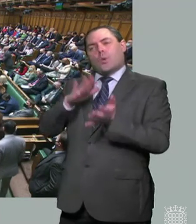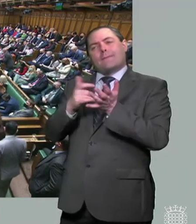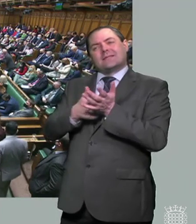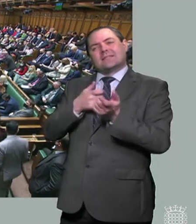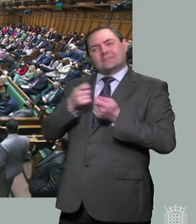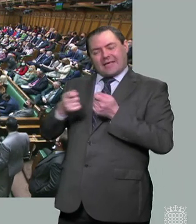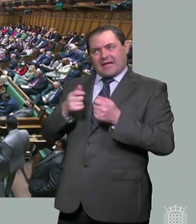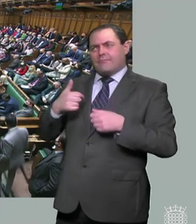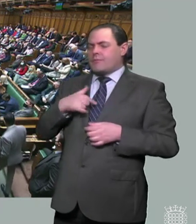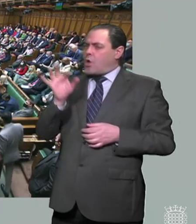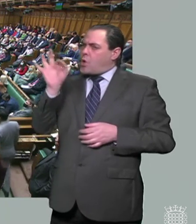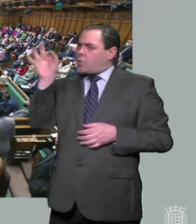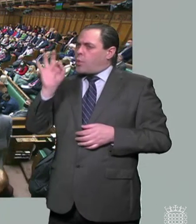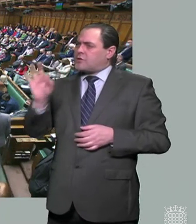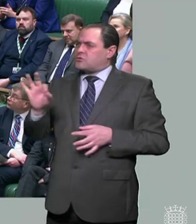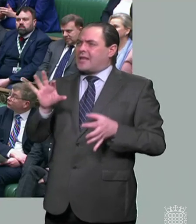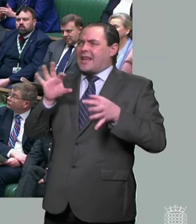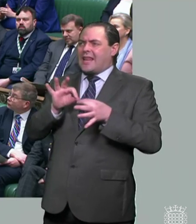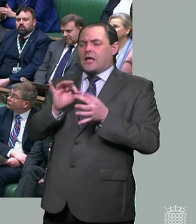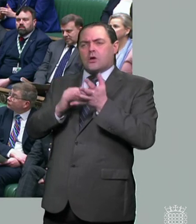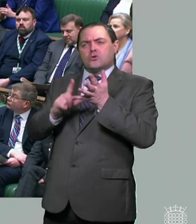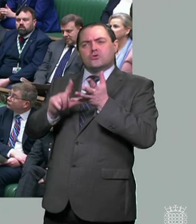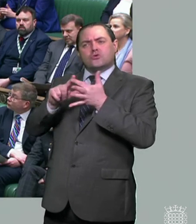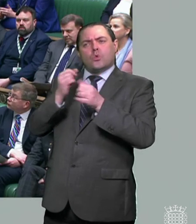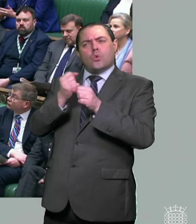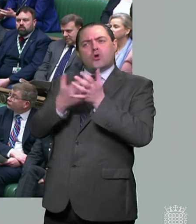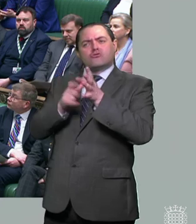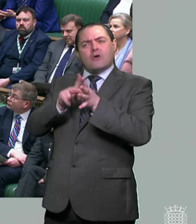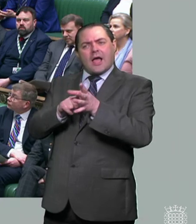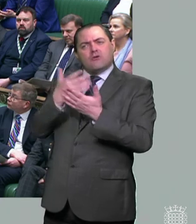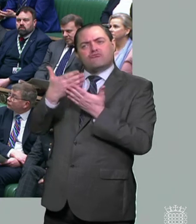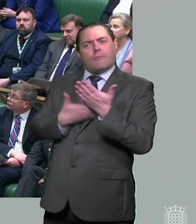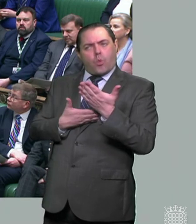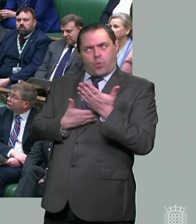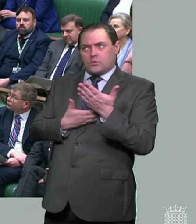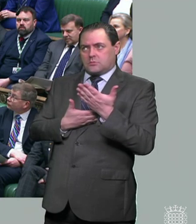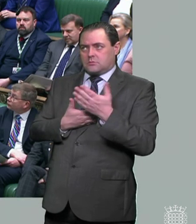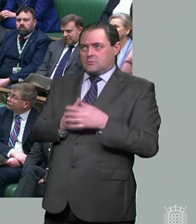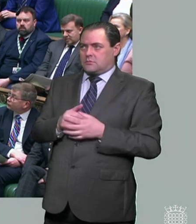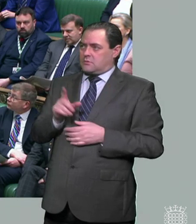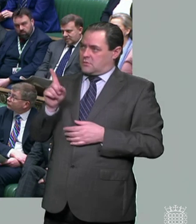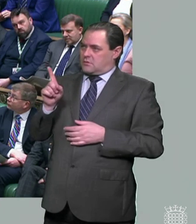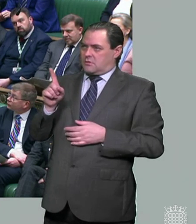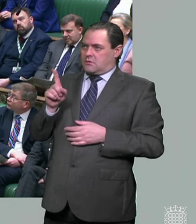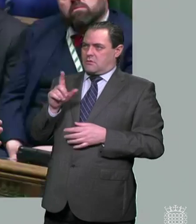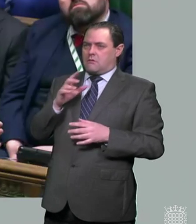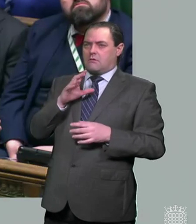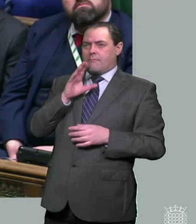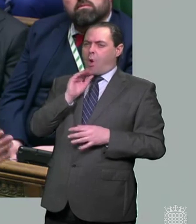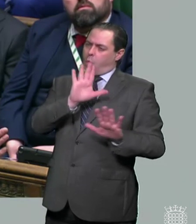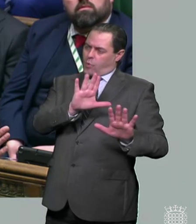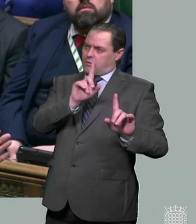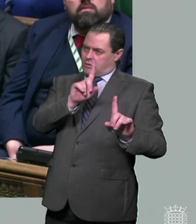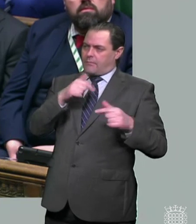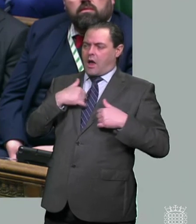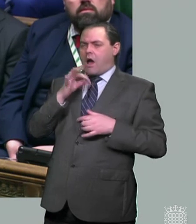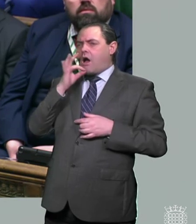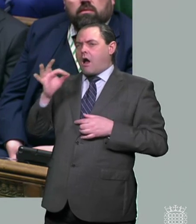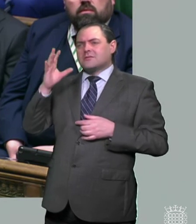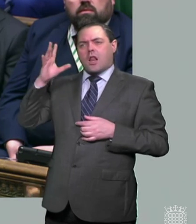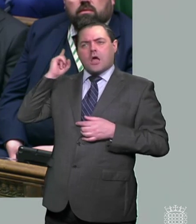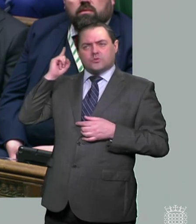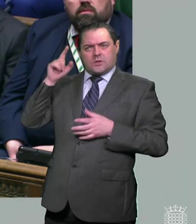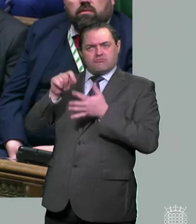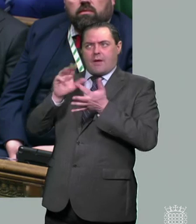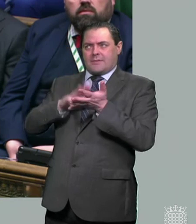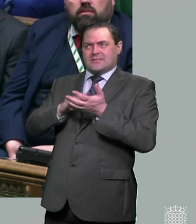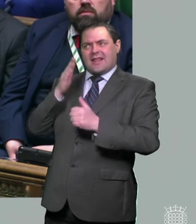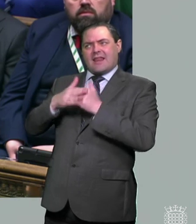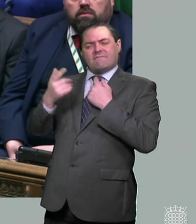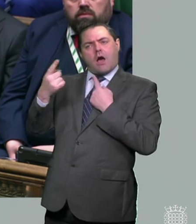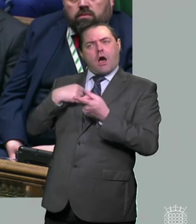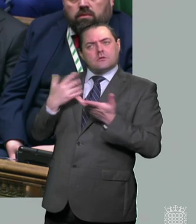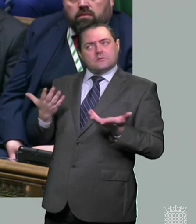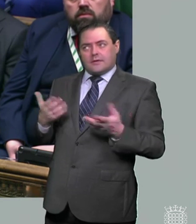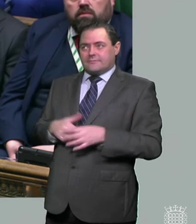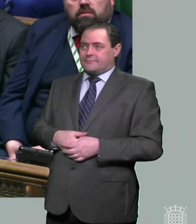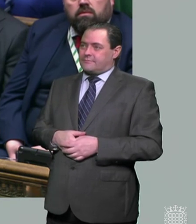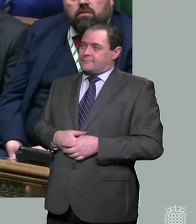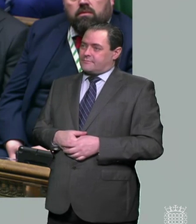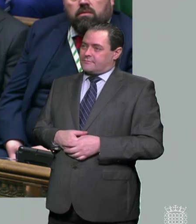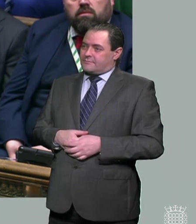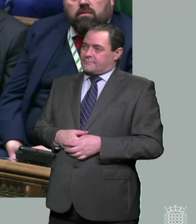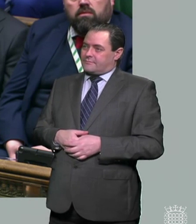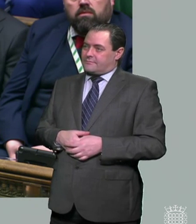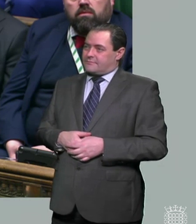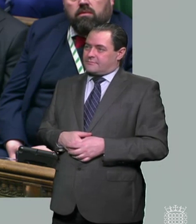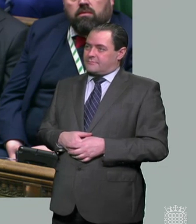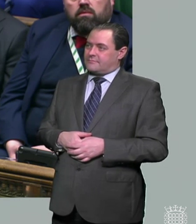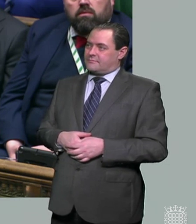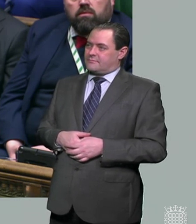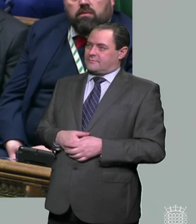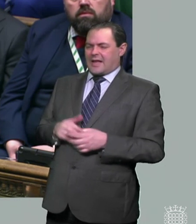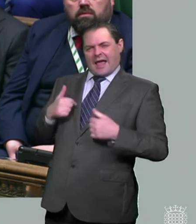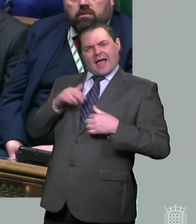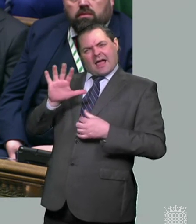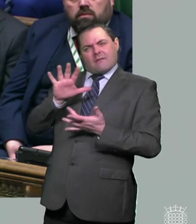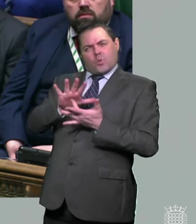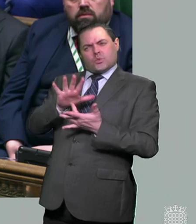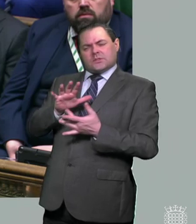May I ask the Prime Minister a question about Sue Gray’s report— Colleagues may groan, but I am only asking it because I asked the Prime Minister this question last week and did not get a straight answer.